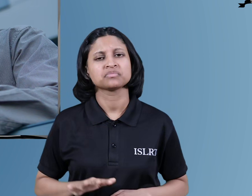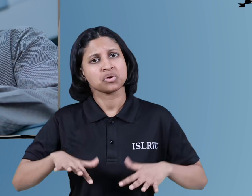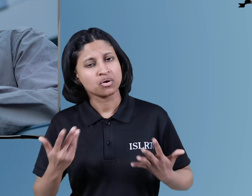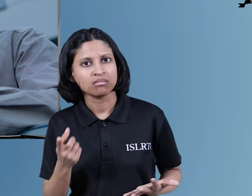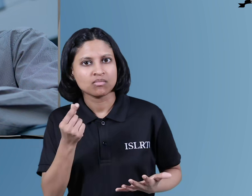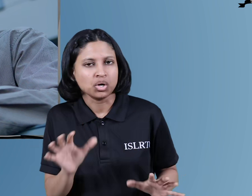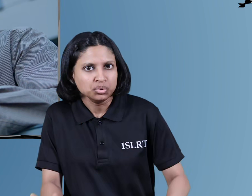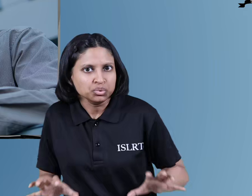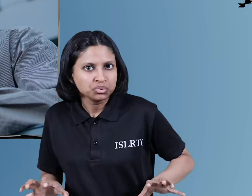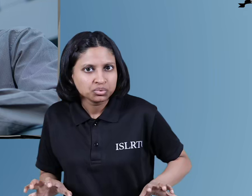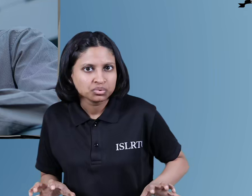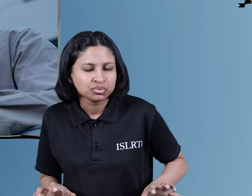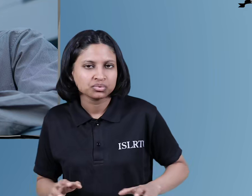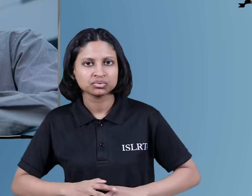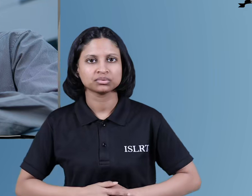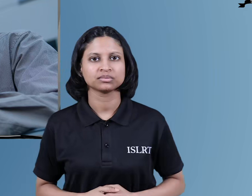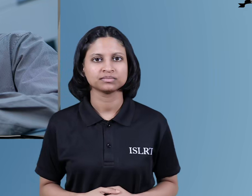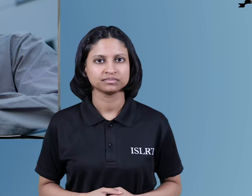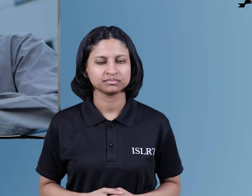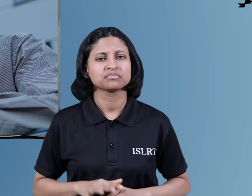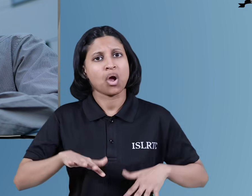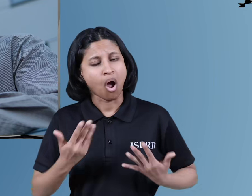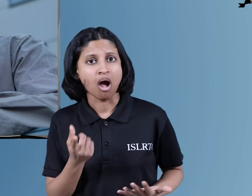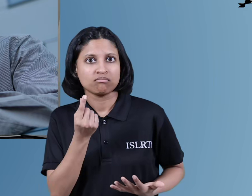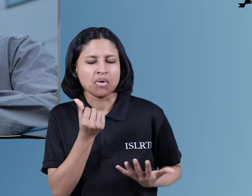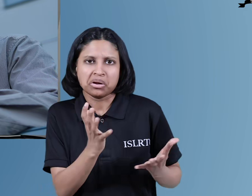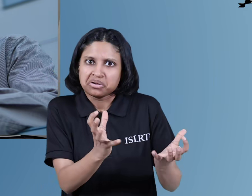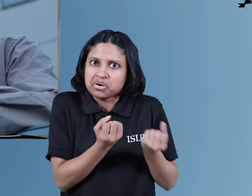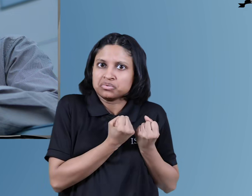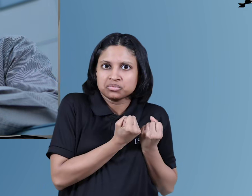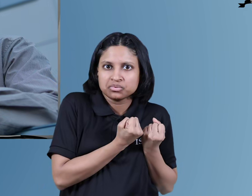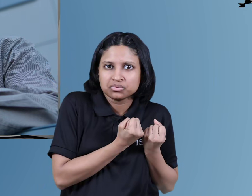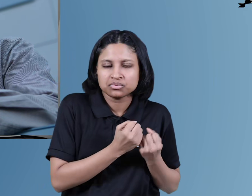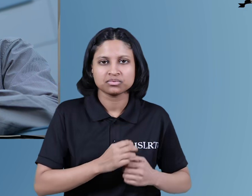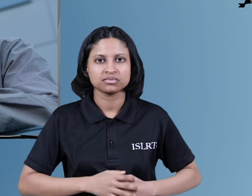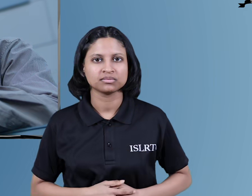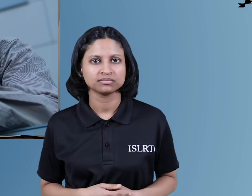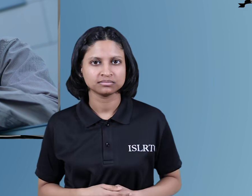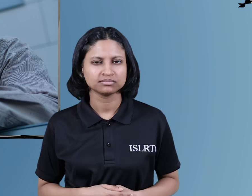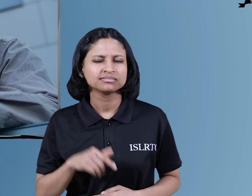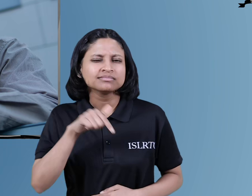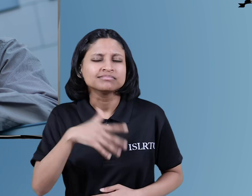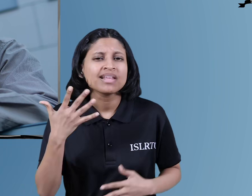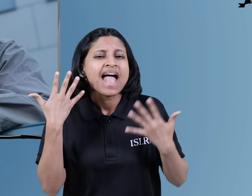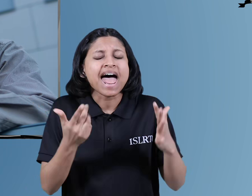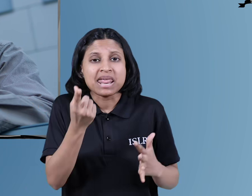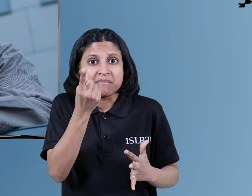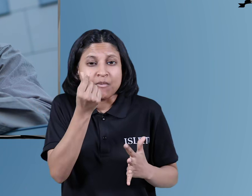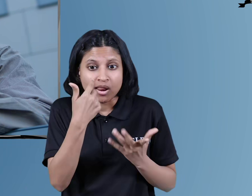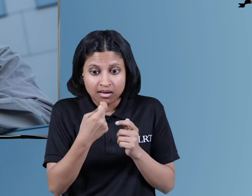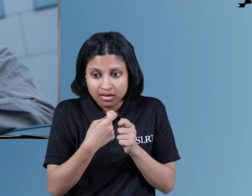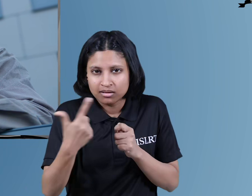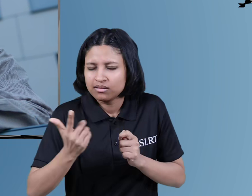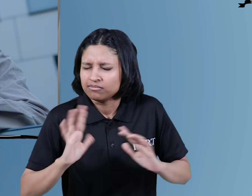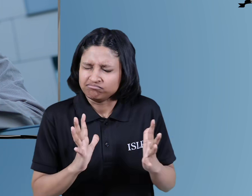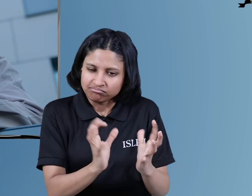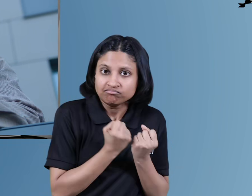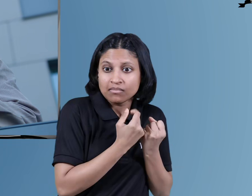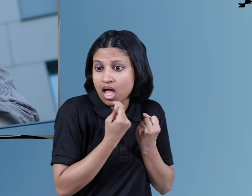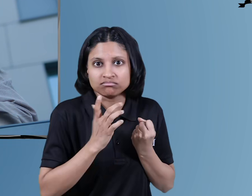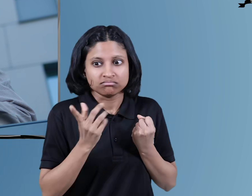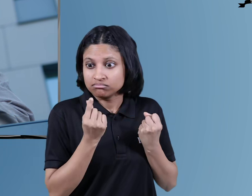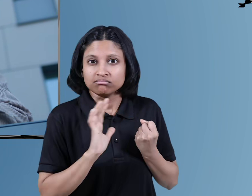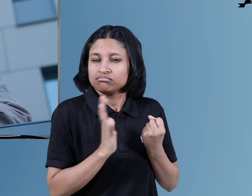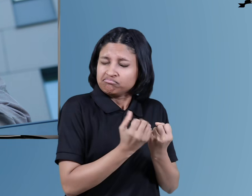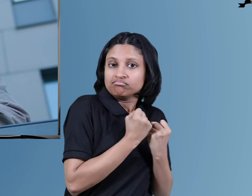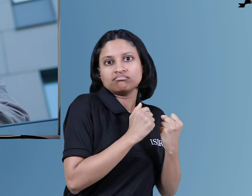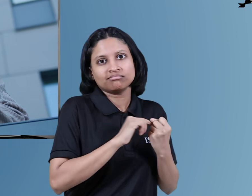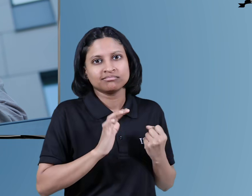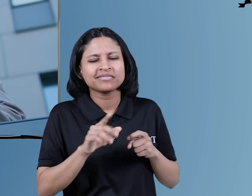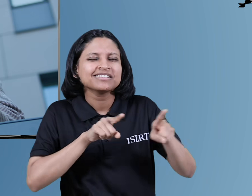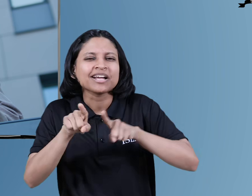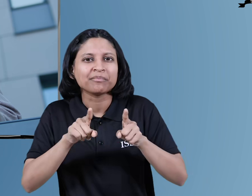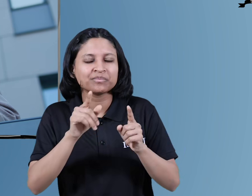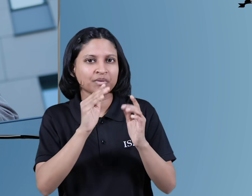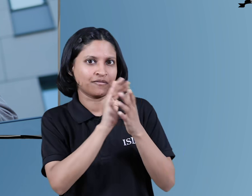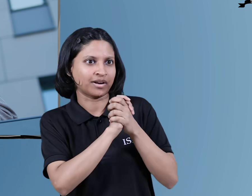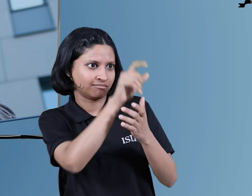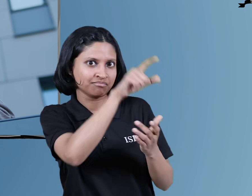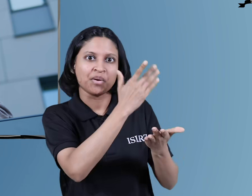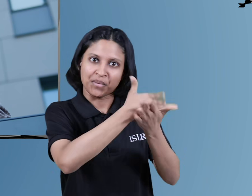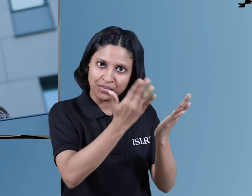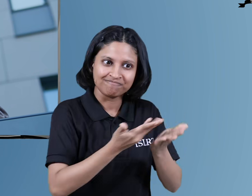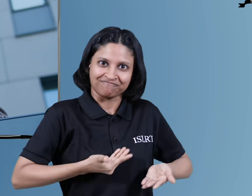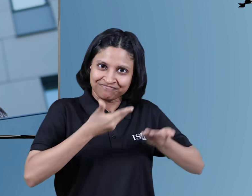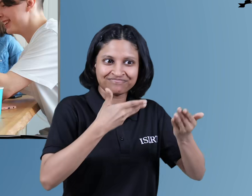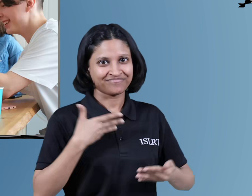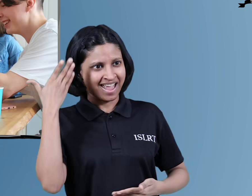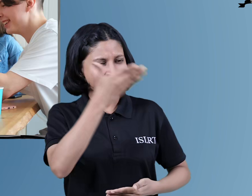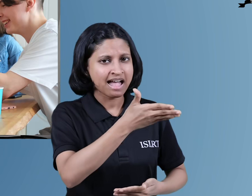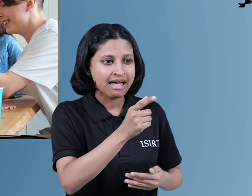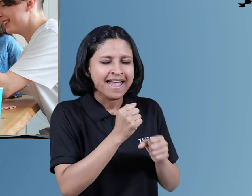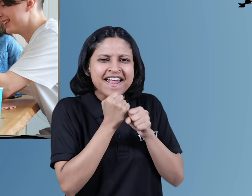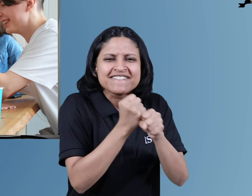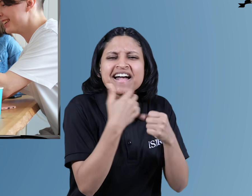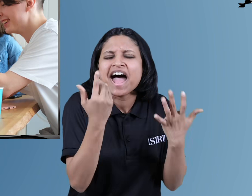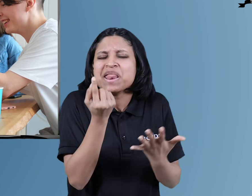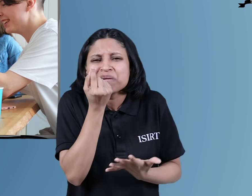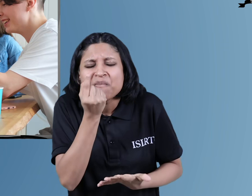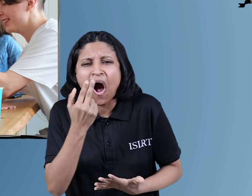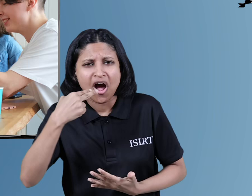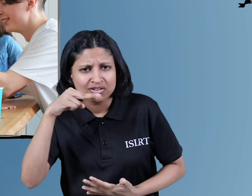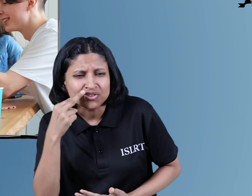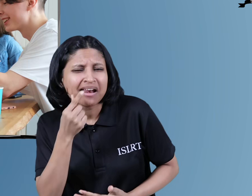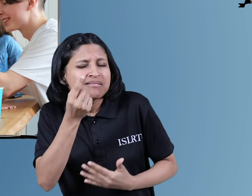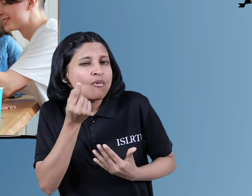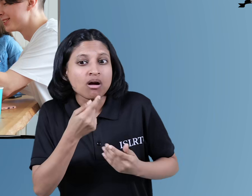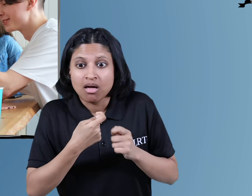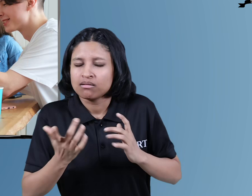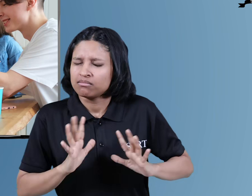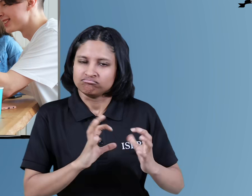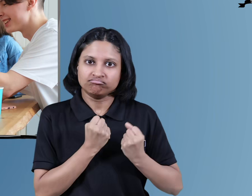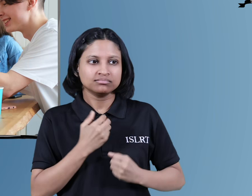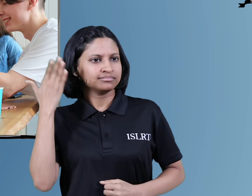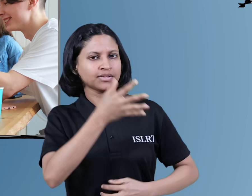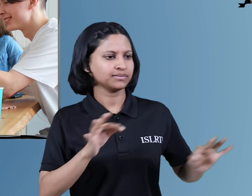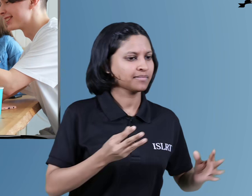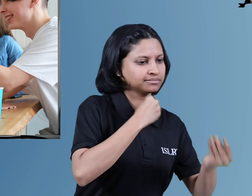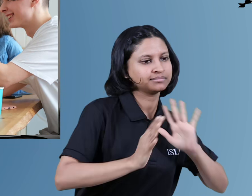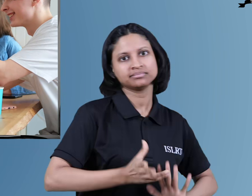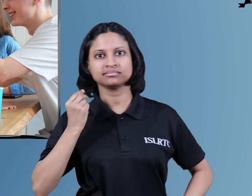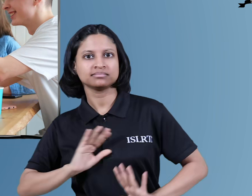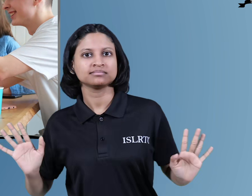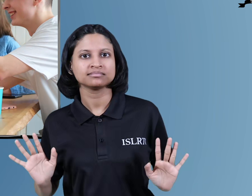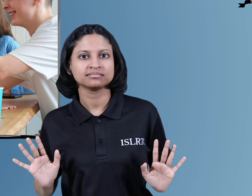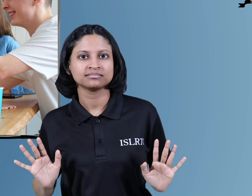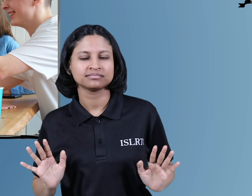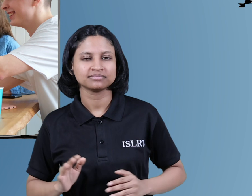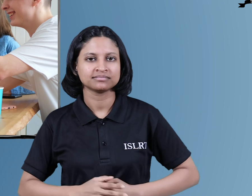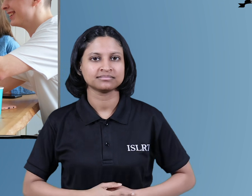Miserly Miserly describe someone who is very stingy or unwilling to spend money. For example, someone who attends a friend's birthday party but does not spend even a single rupee on a gift would be considered miserly.